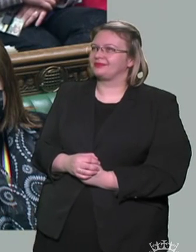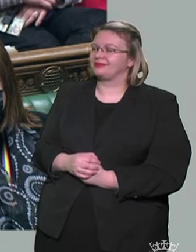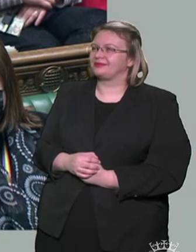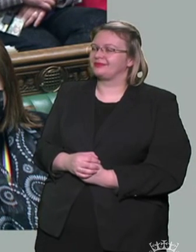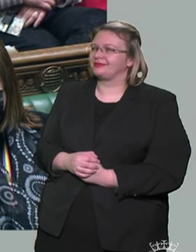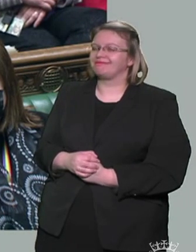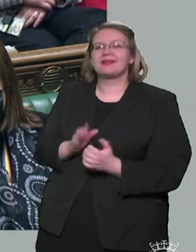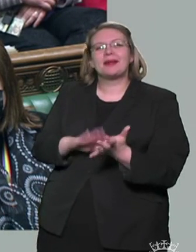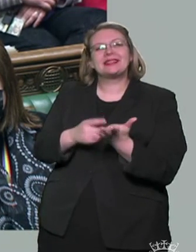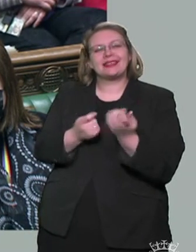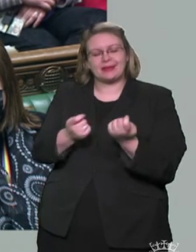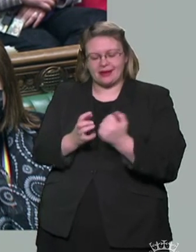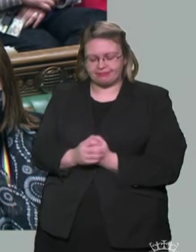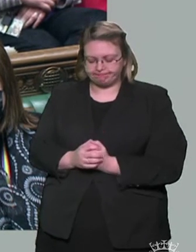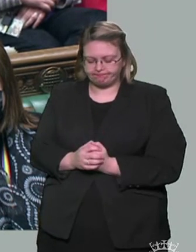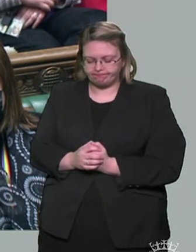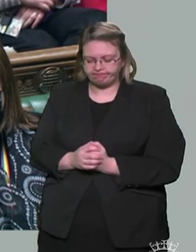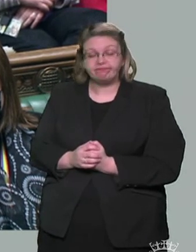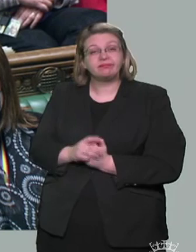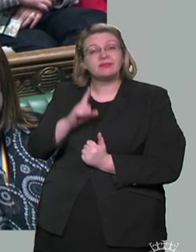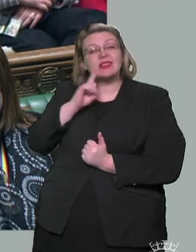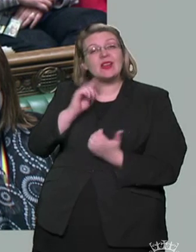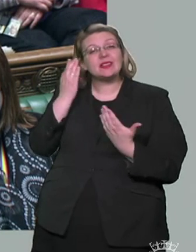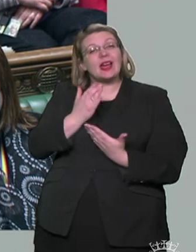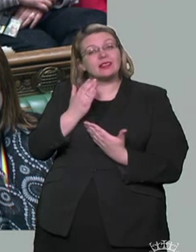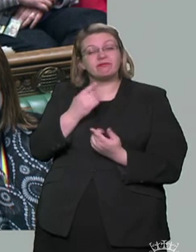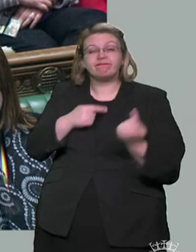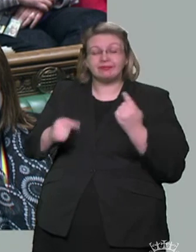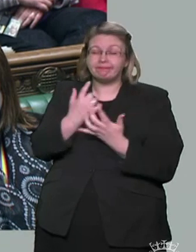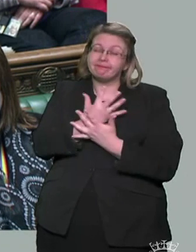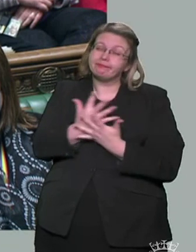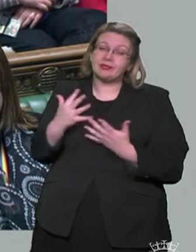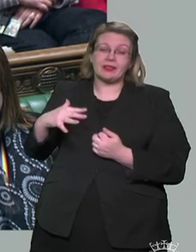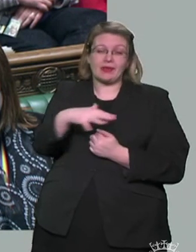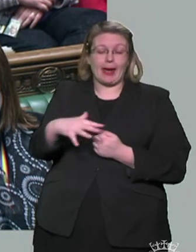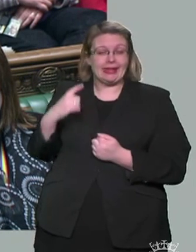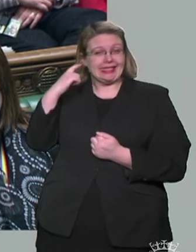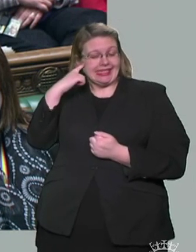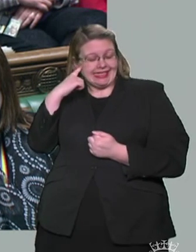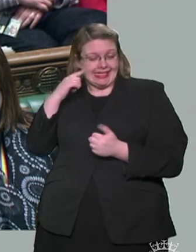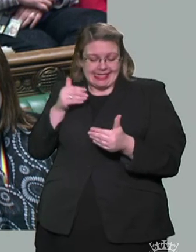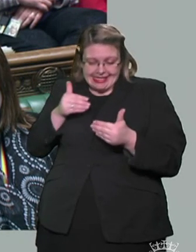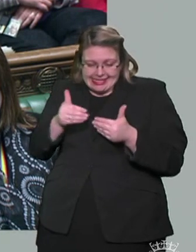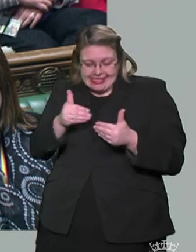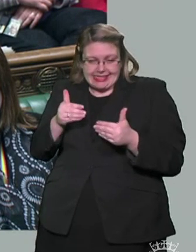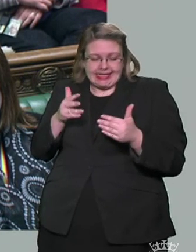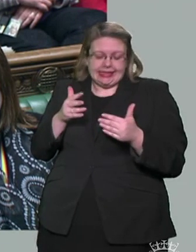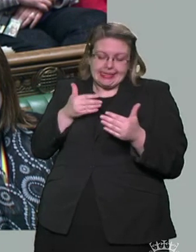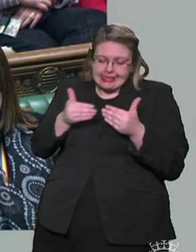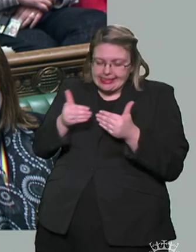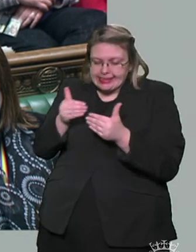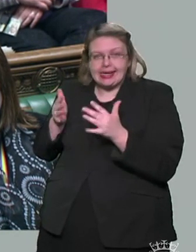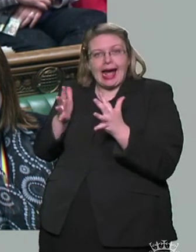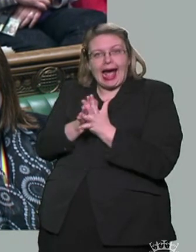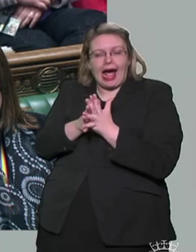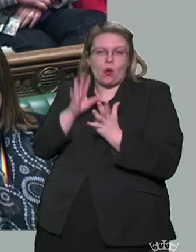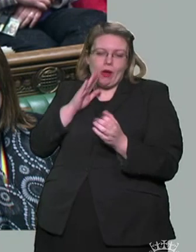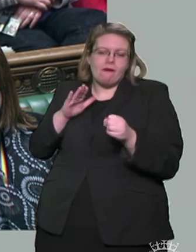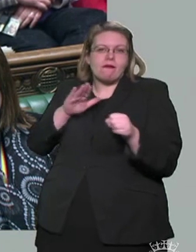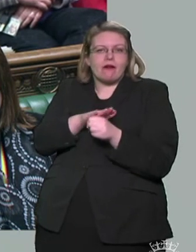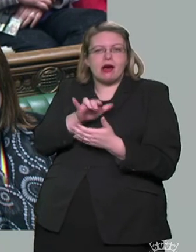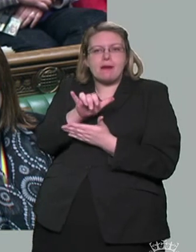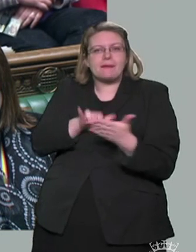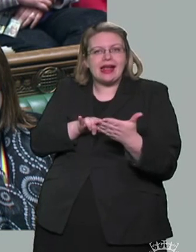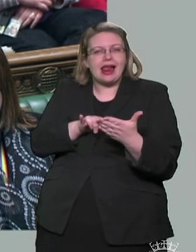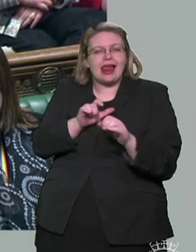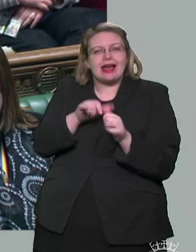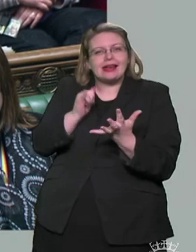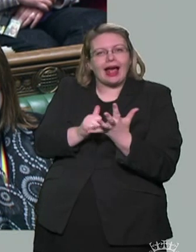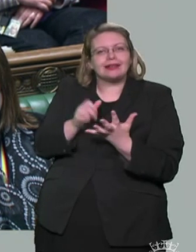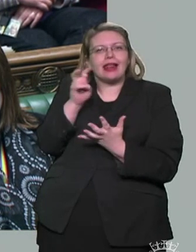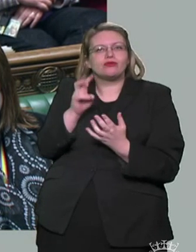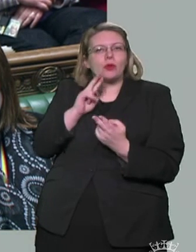Last night, millions of families will have been desperately trying to figure out how they will possibly afford the £700 energy price hike that will hit them this Friday.